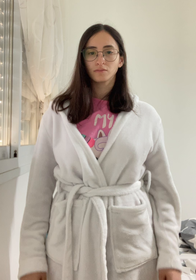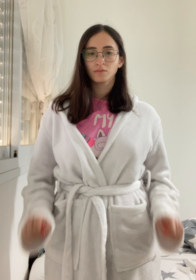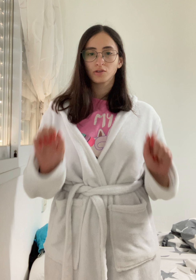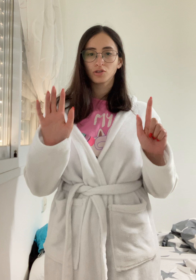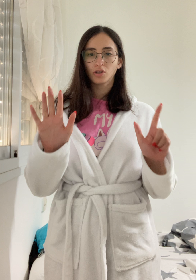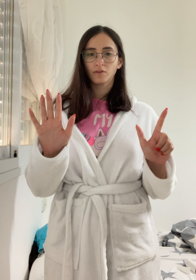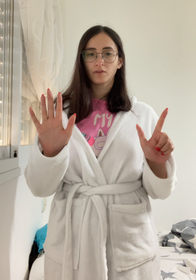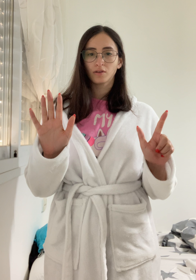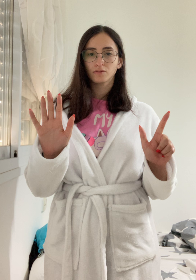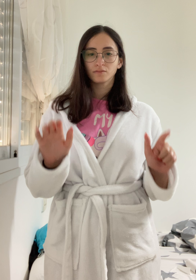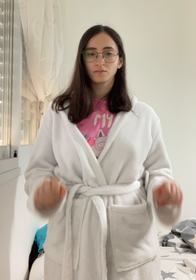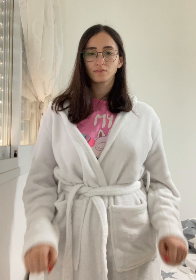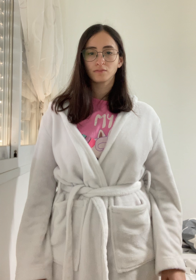שבע